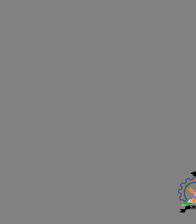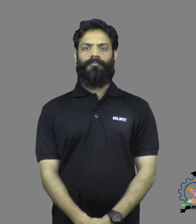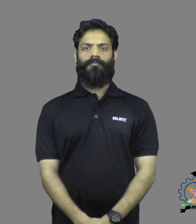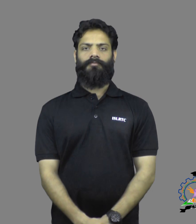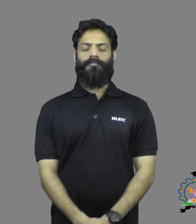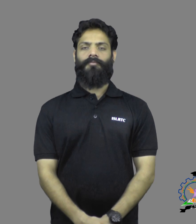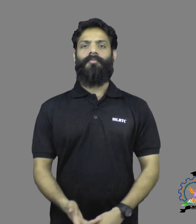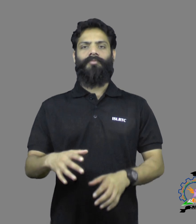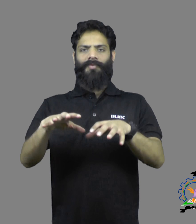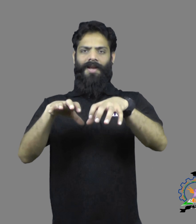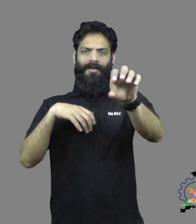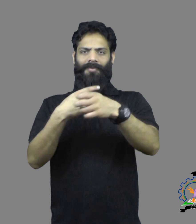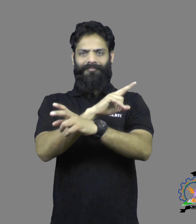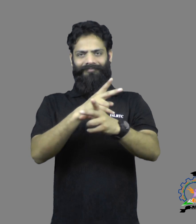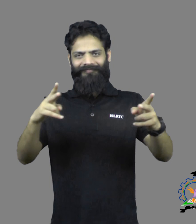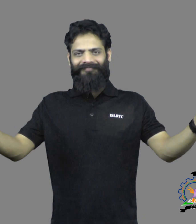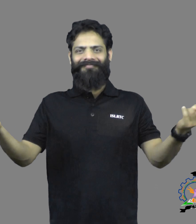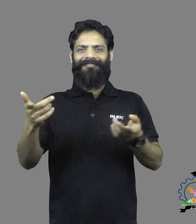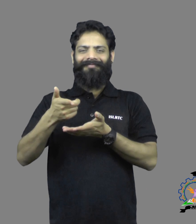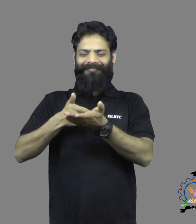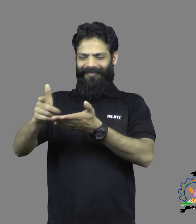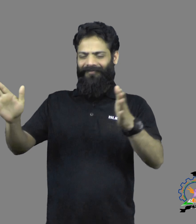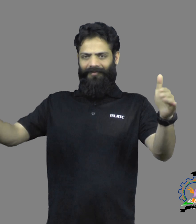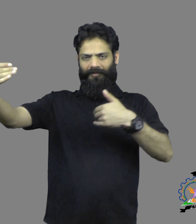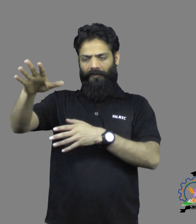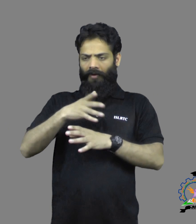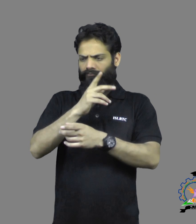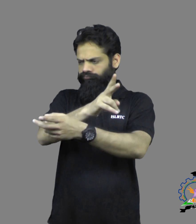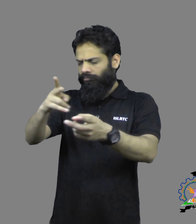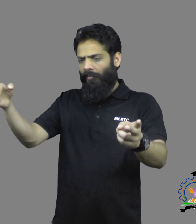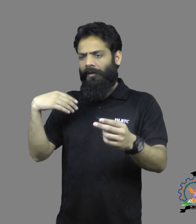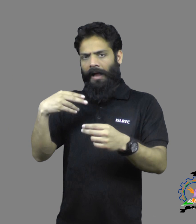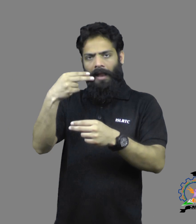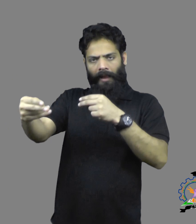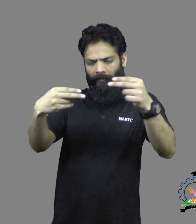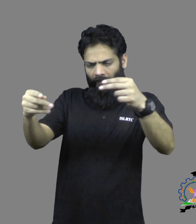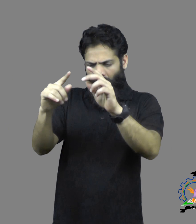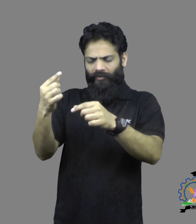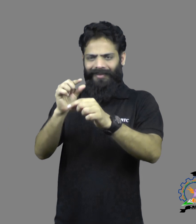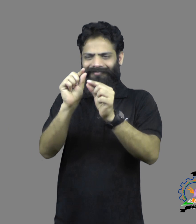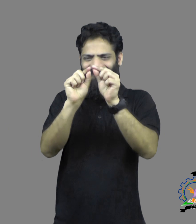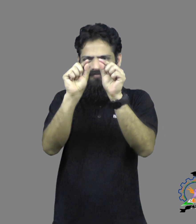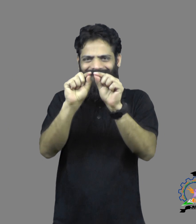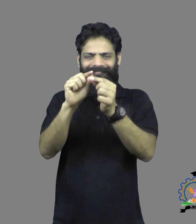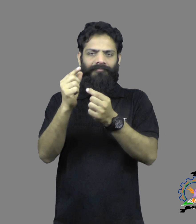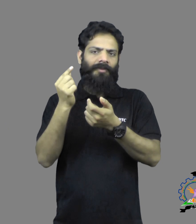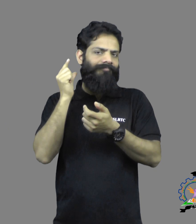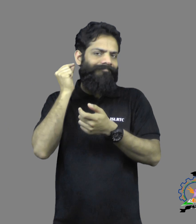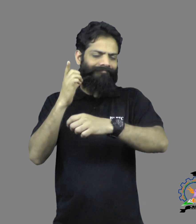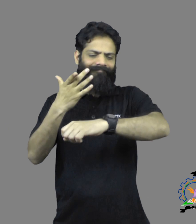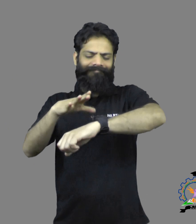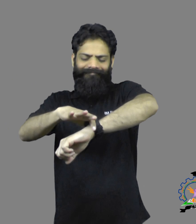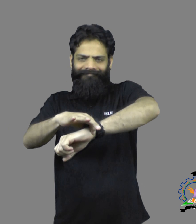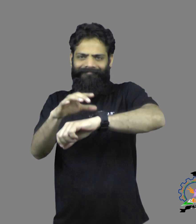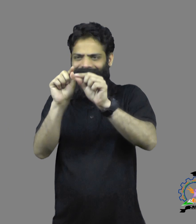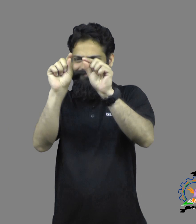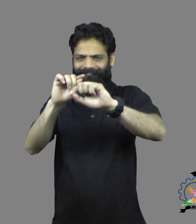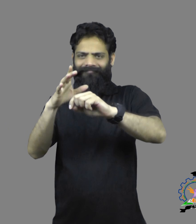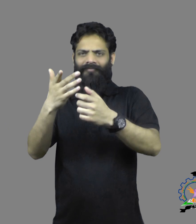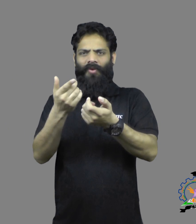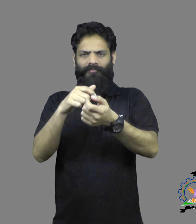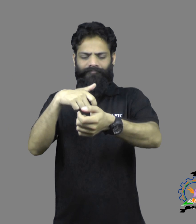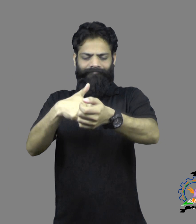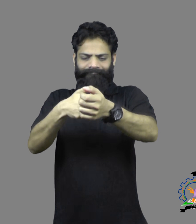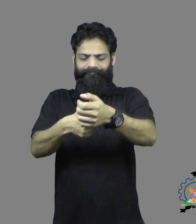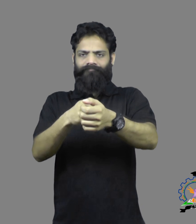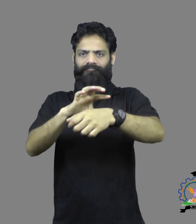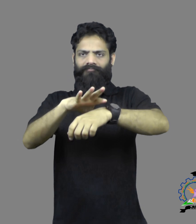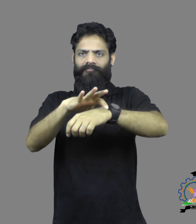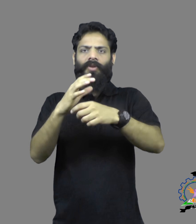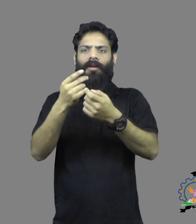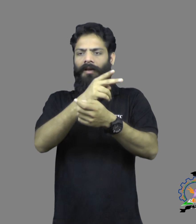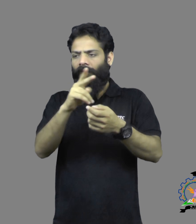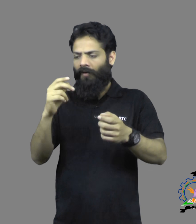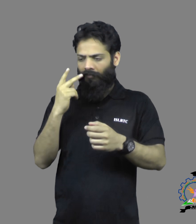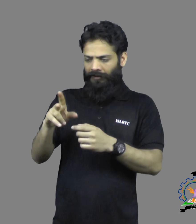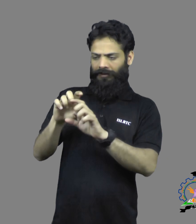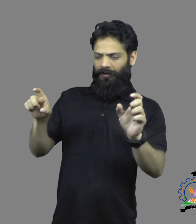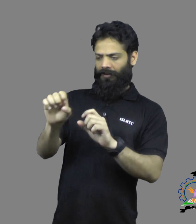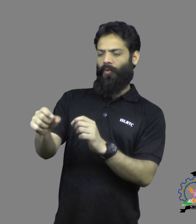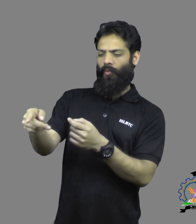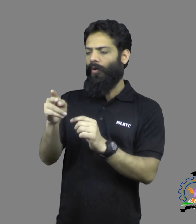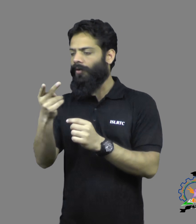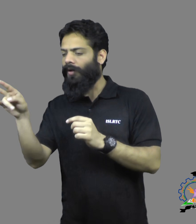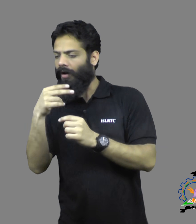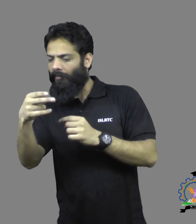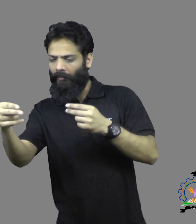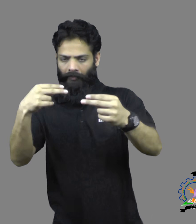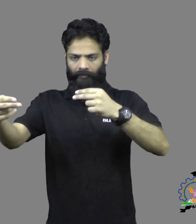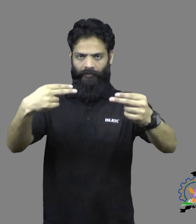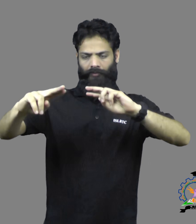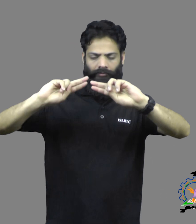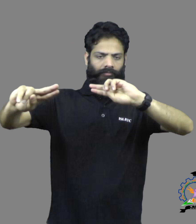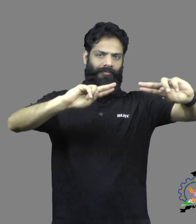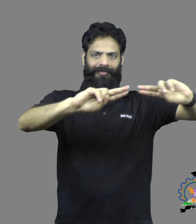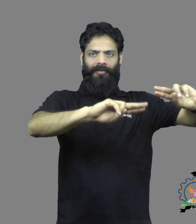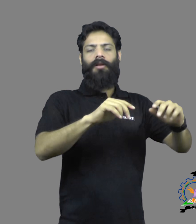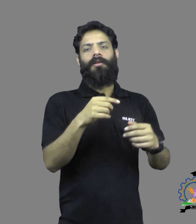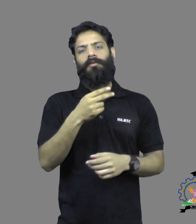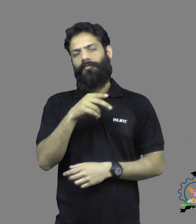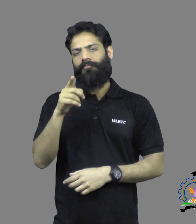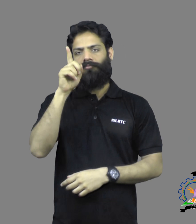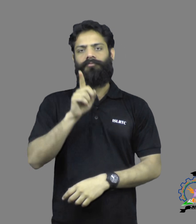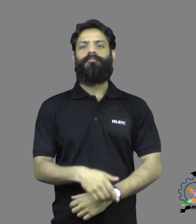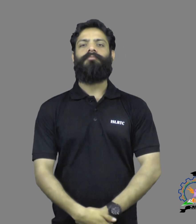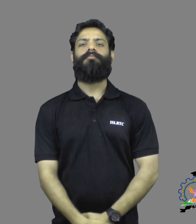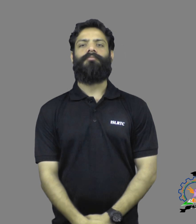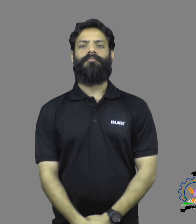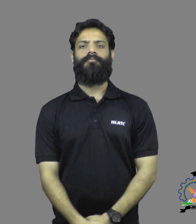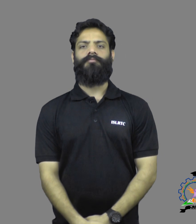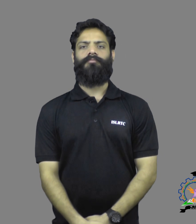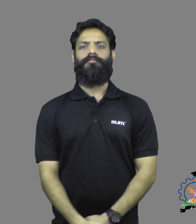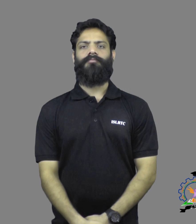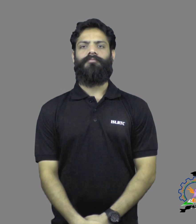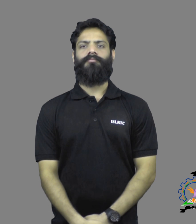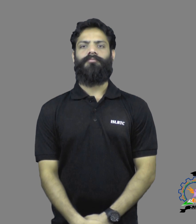Tagging Method